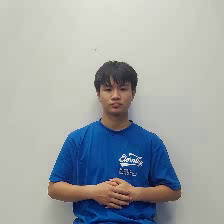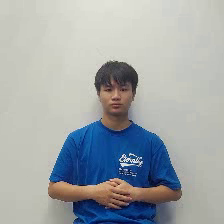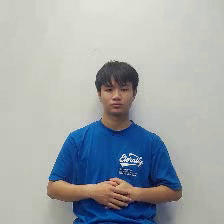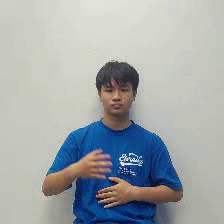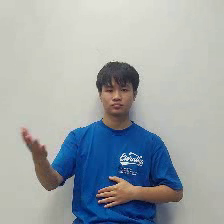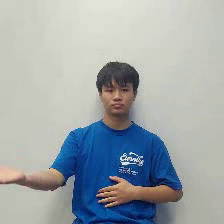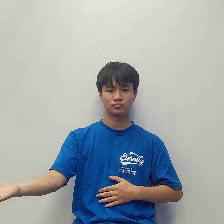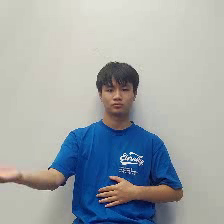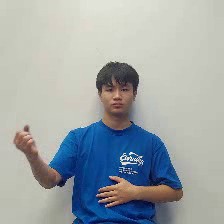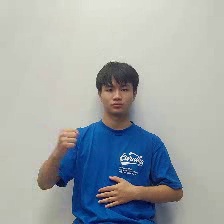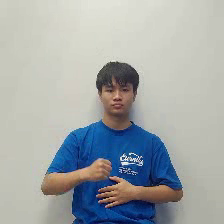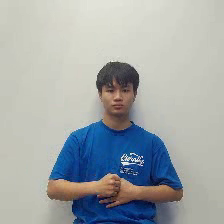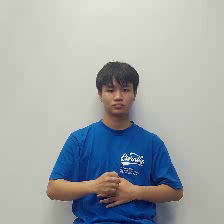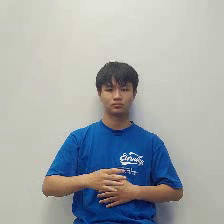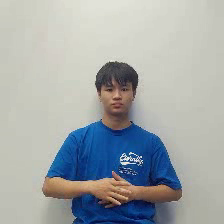Sử dụng